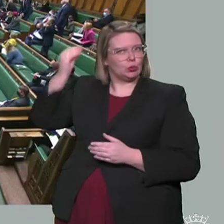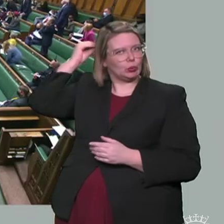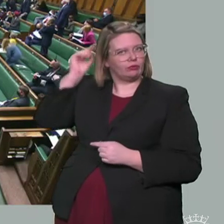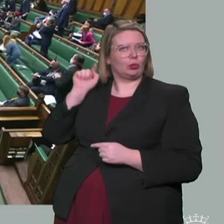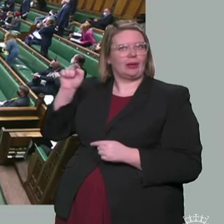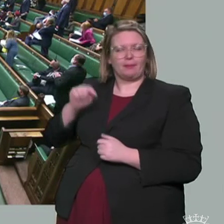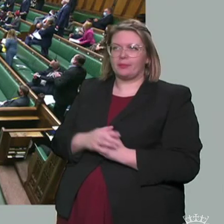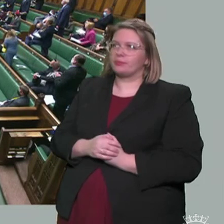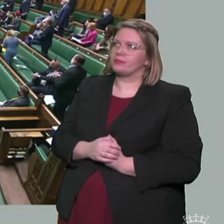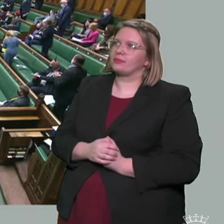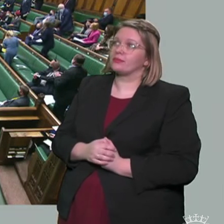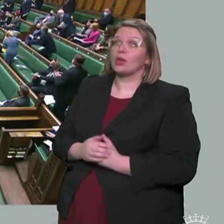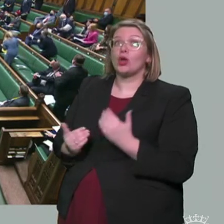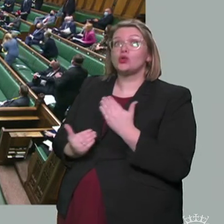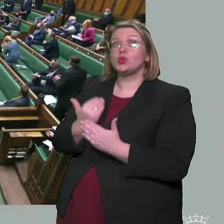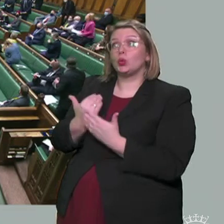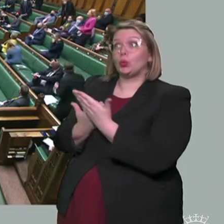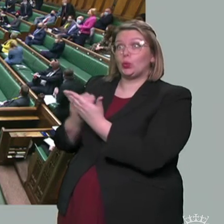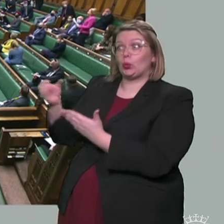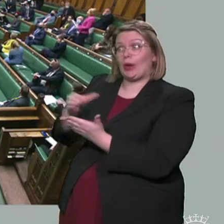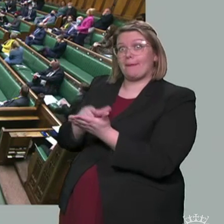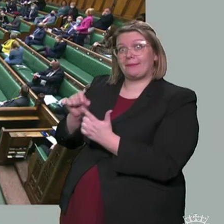I welcome the new Member, Helen Morgan.